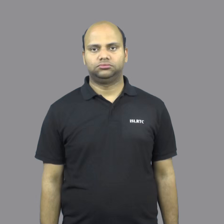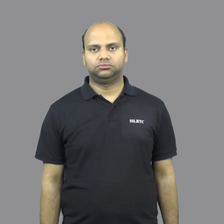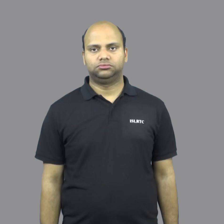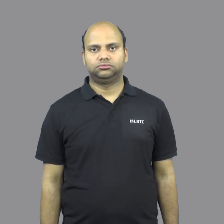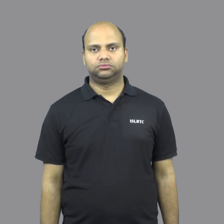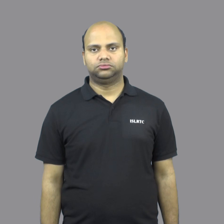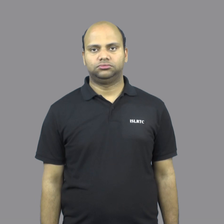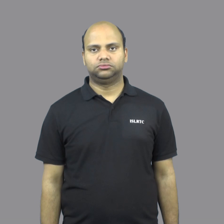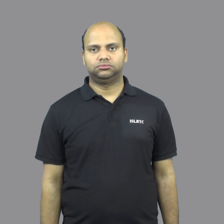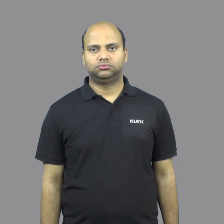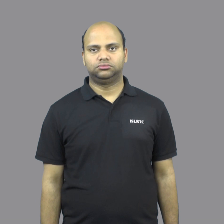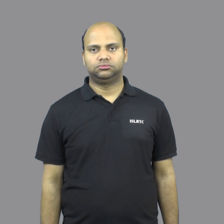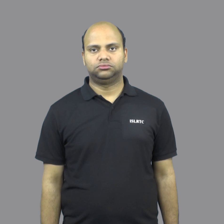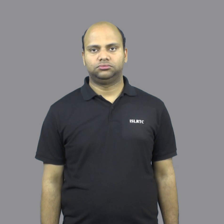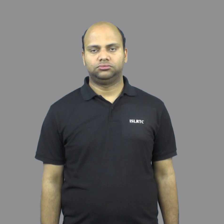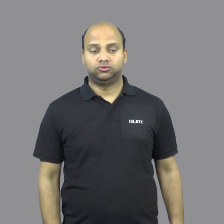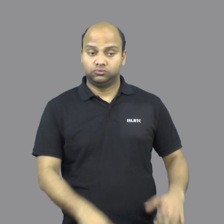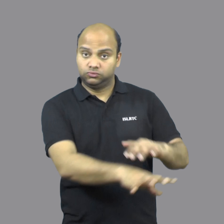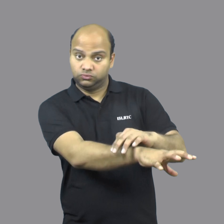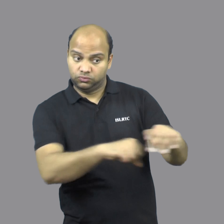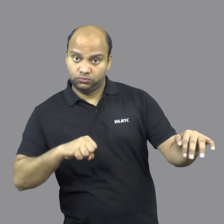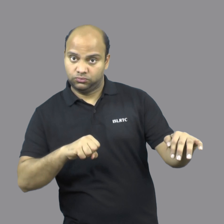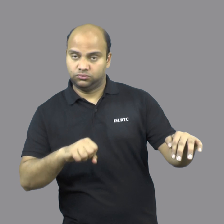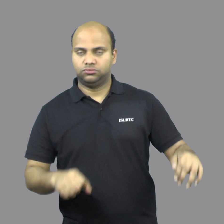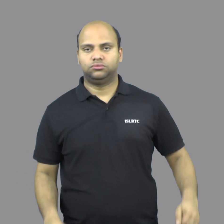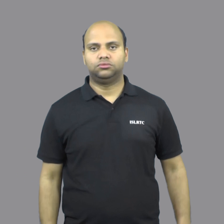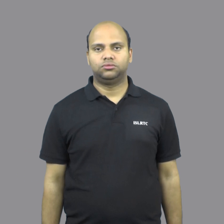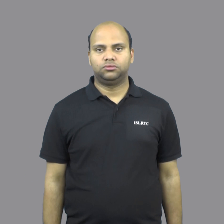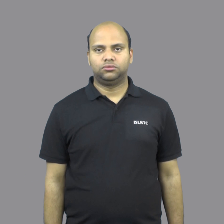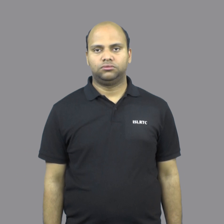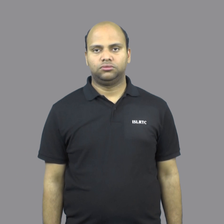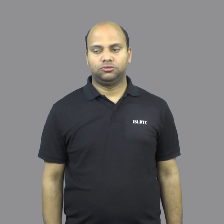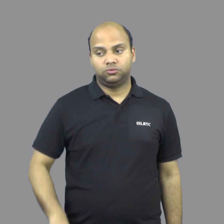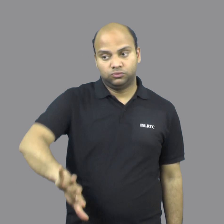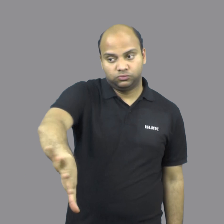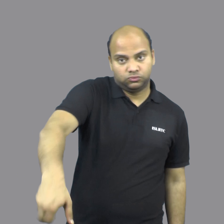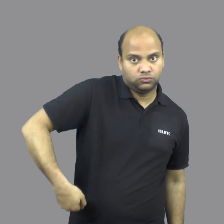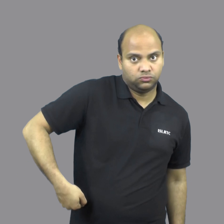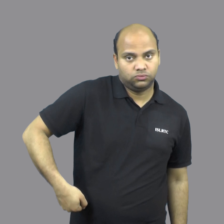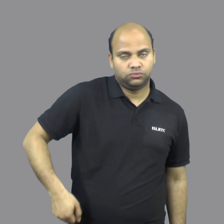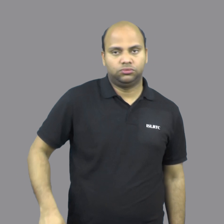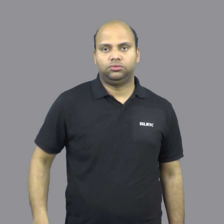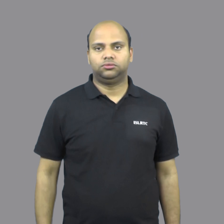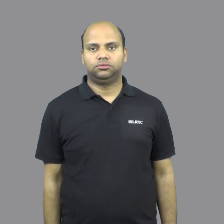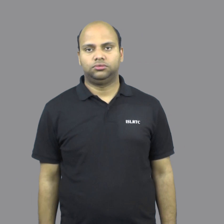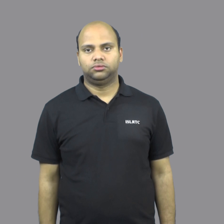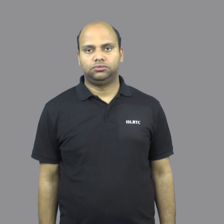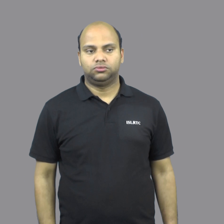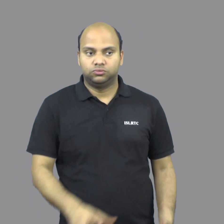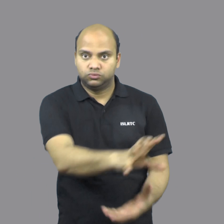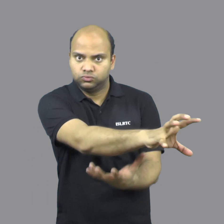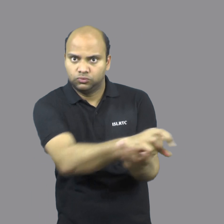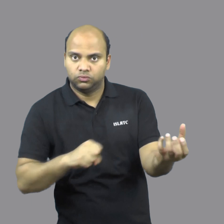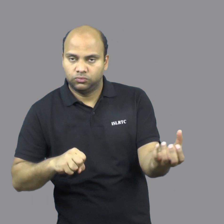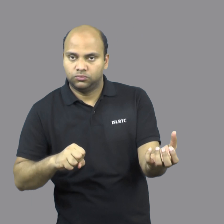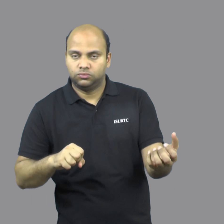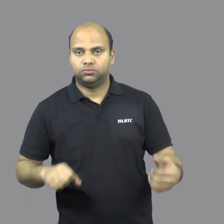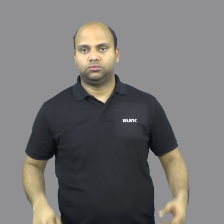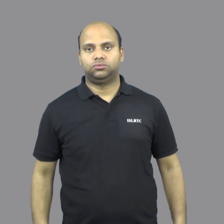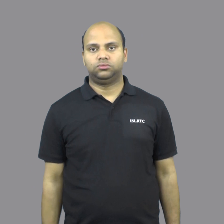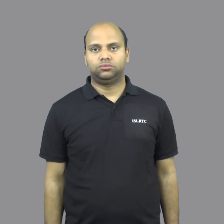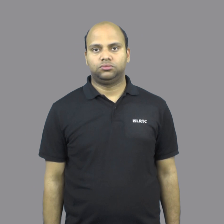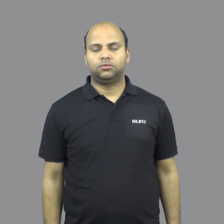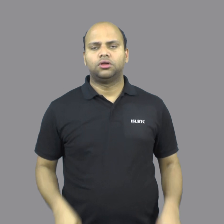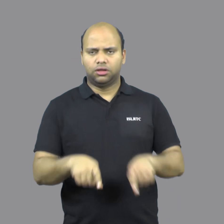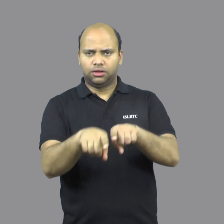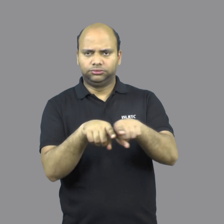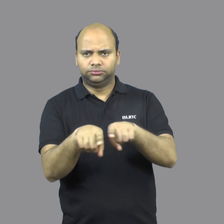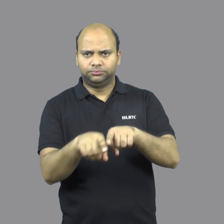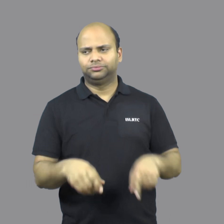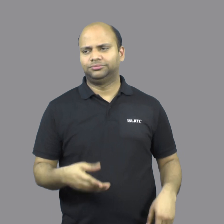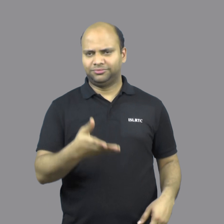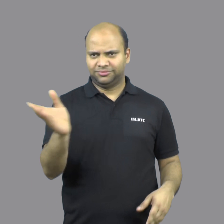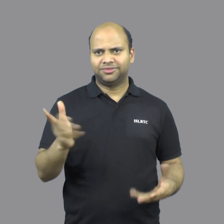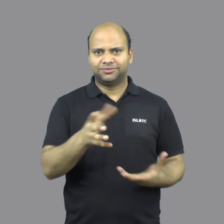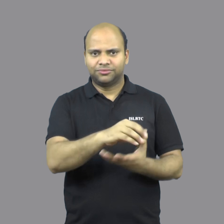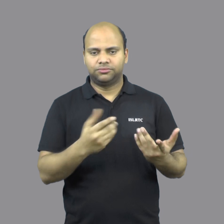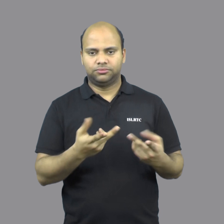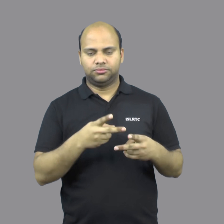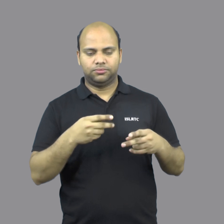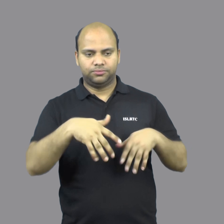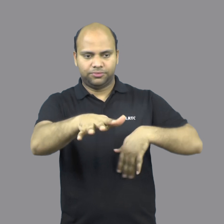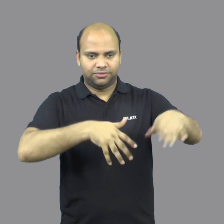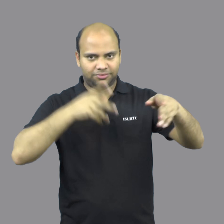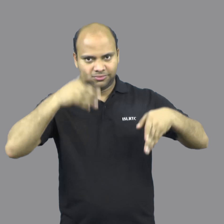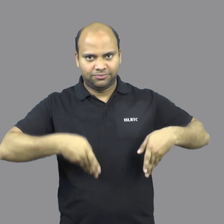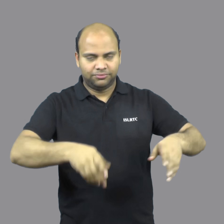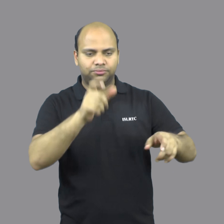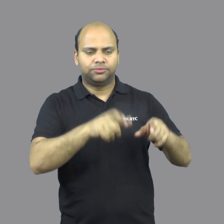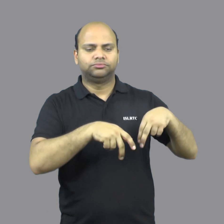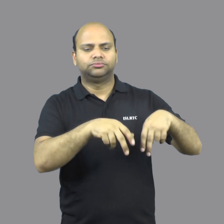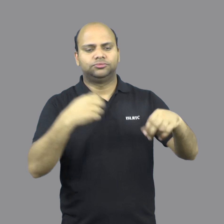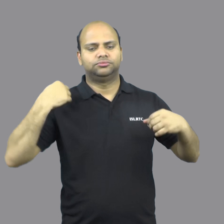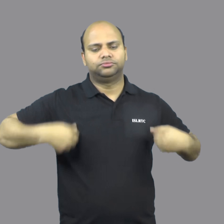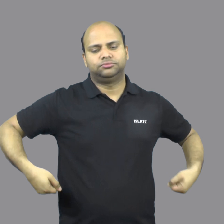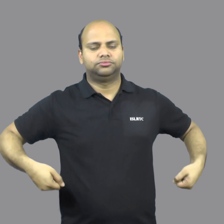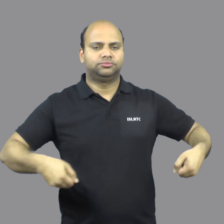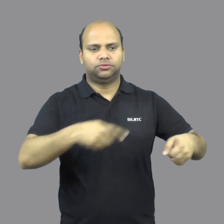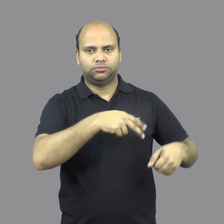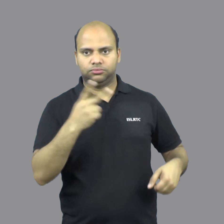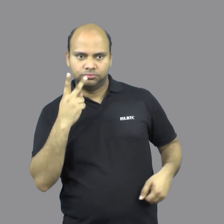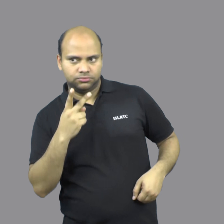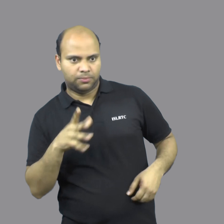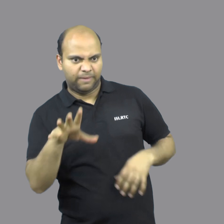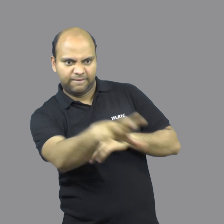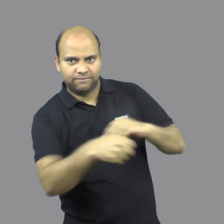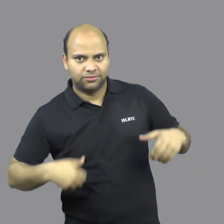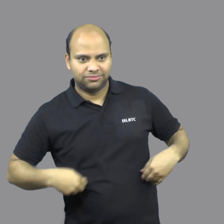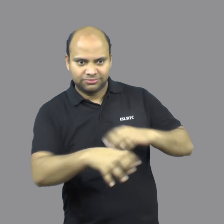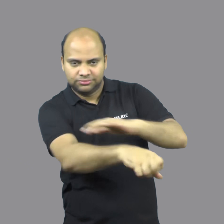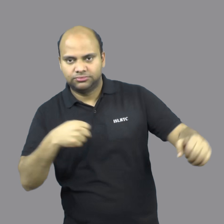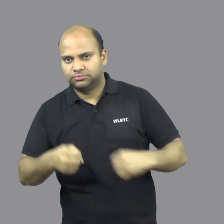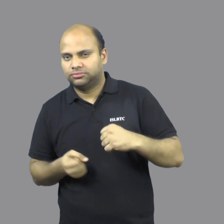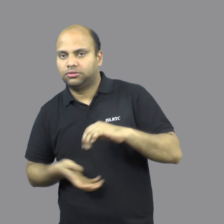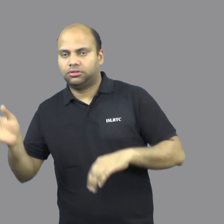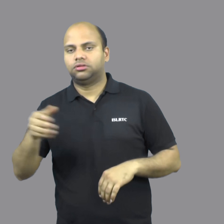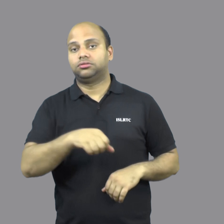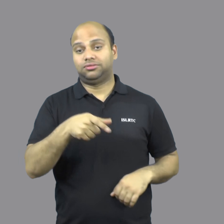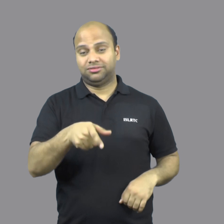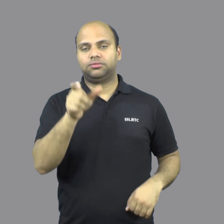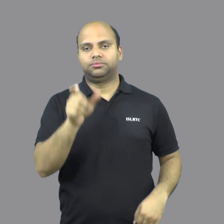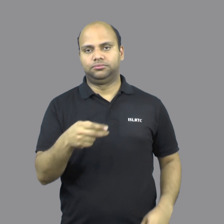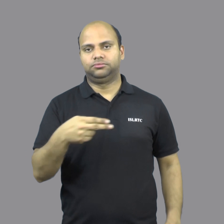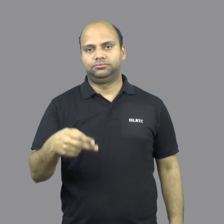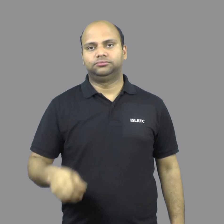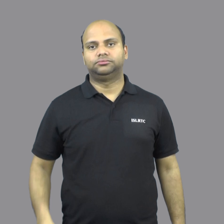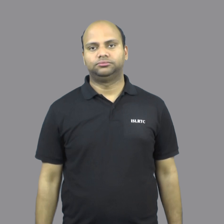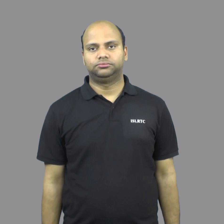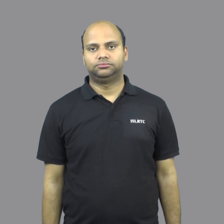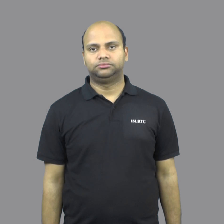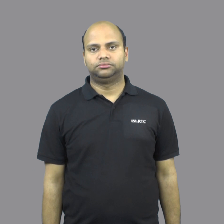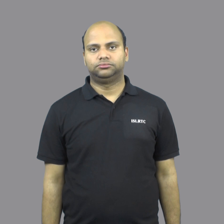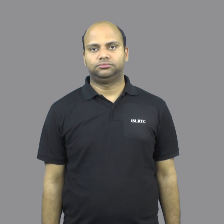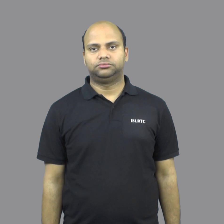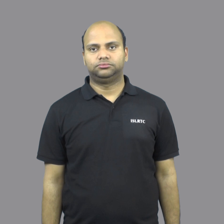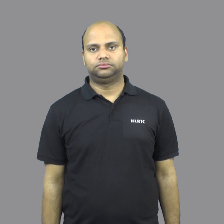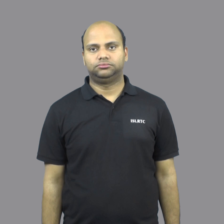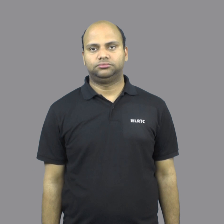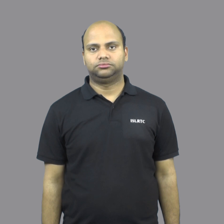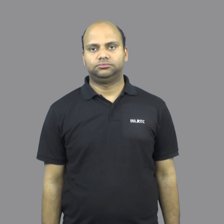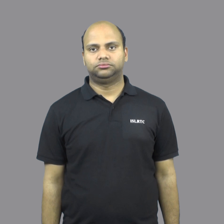Thief